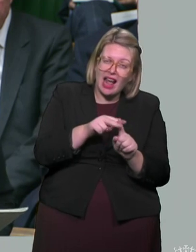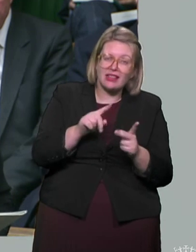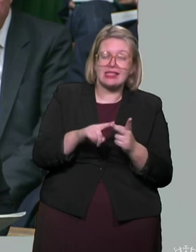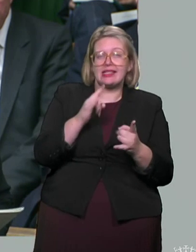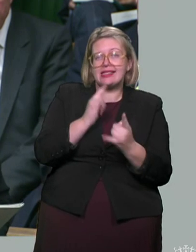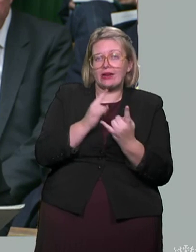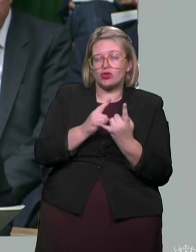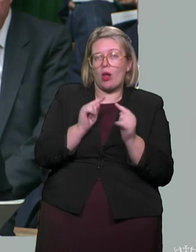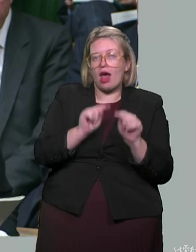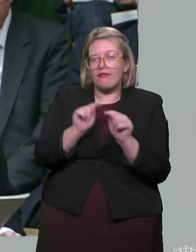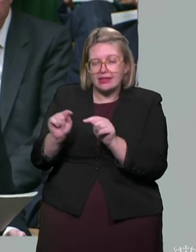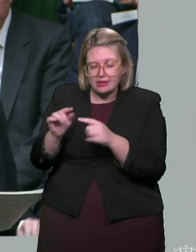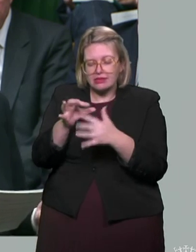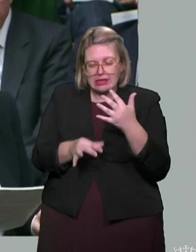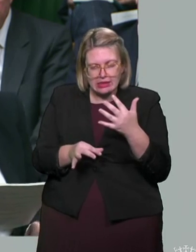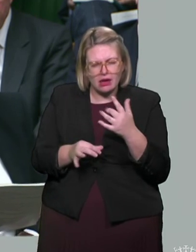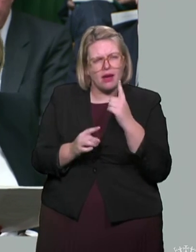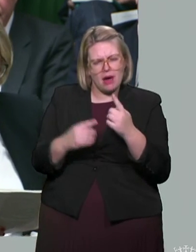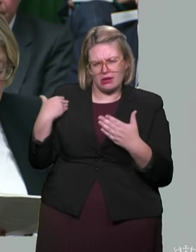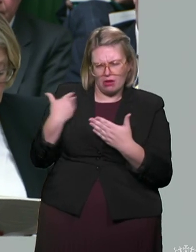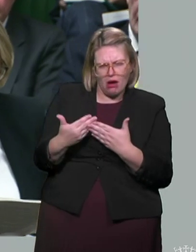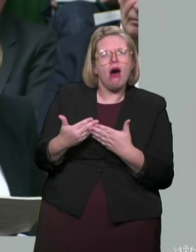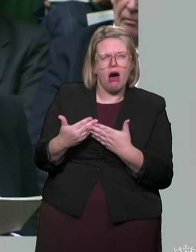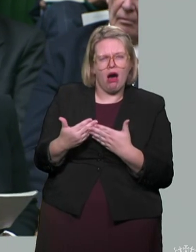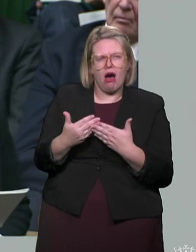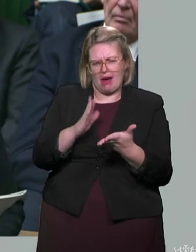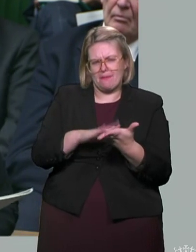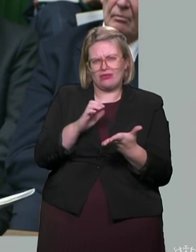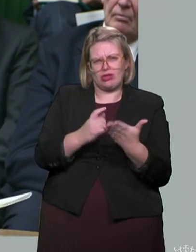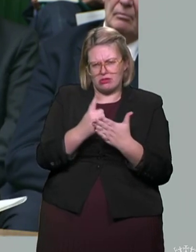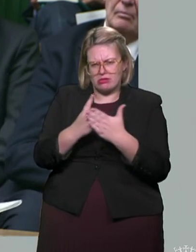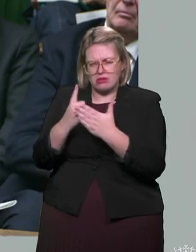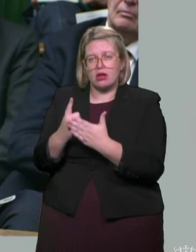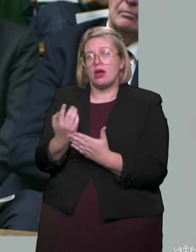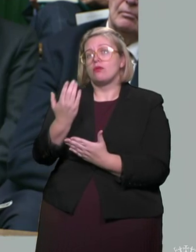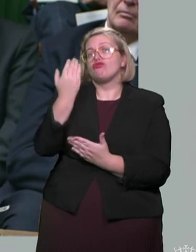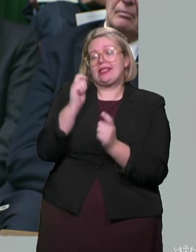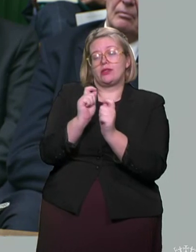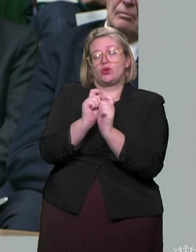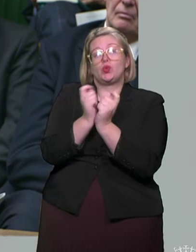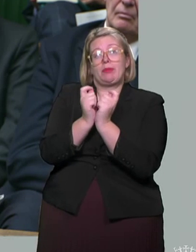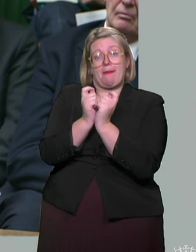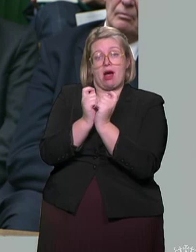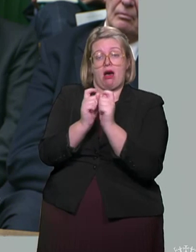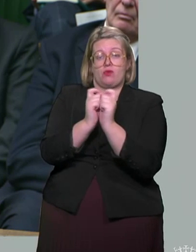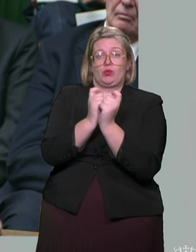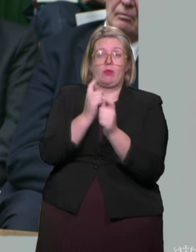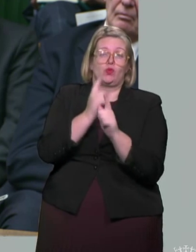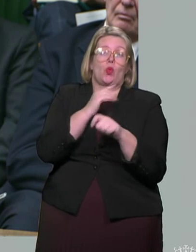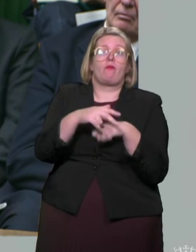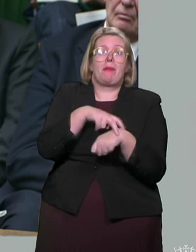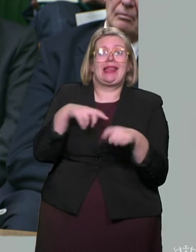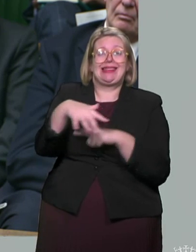It is particularly important that the force addresses what the recent Manchester Evening News investigation called its “culture of denial…and secrecy”.